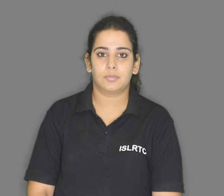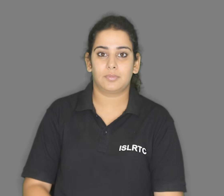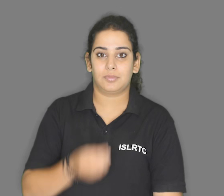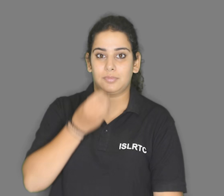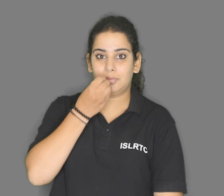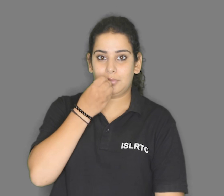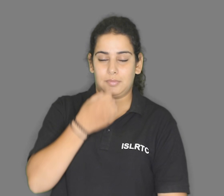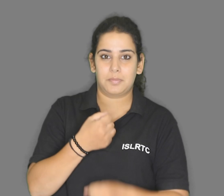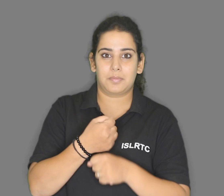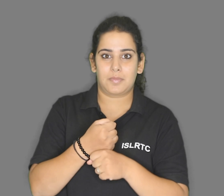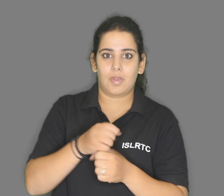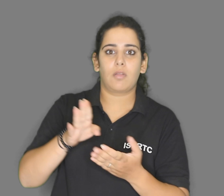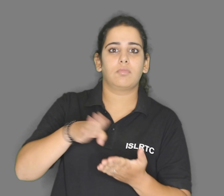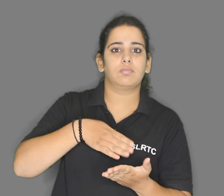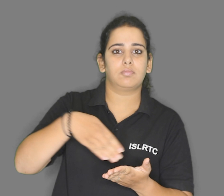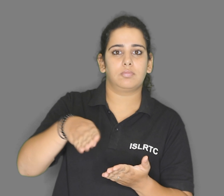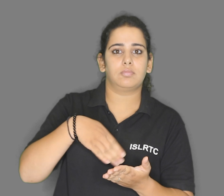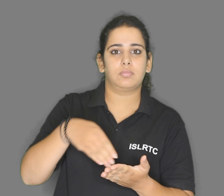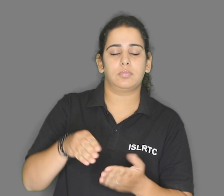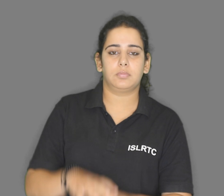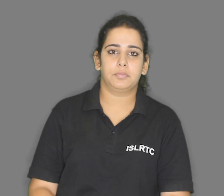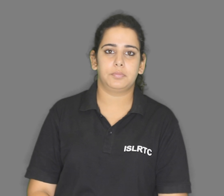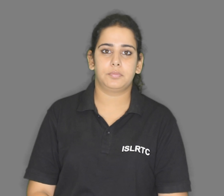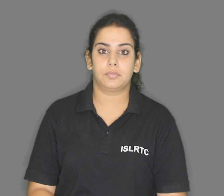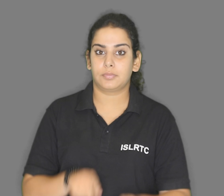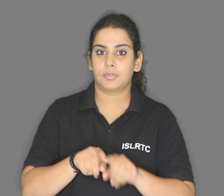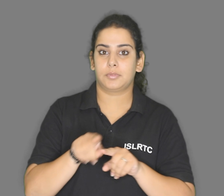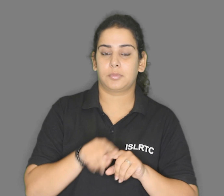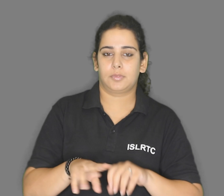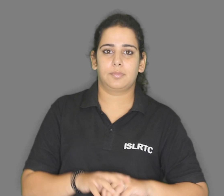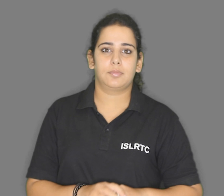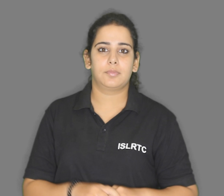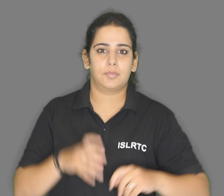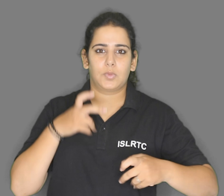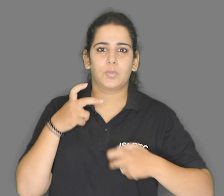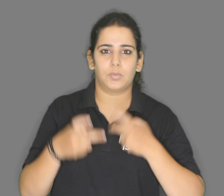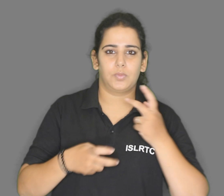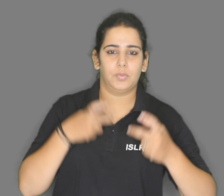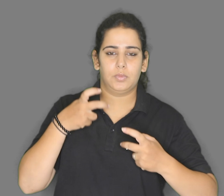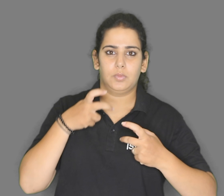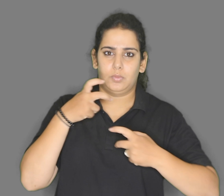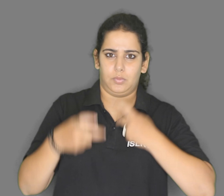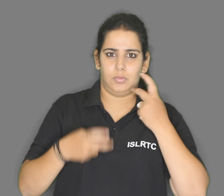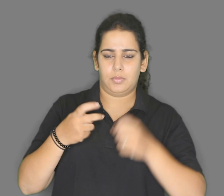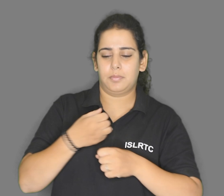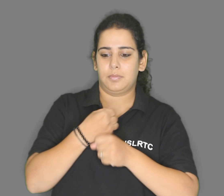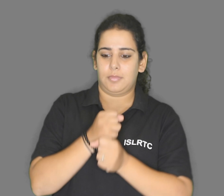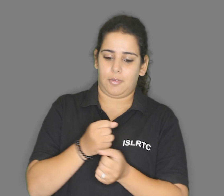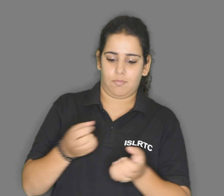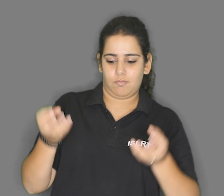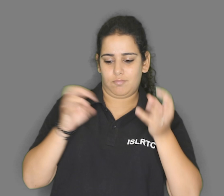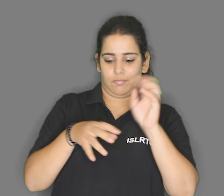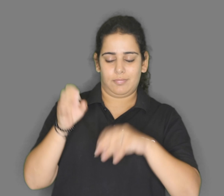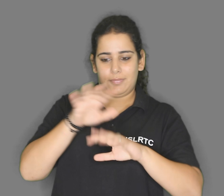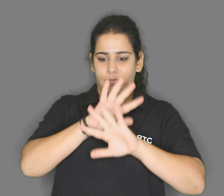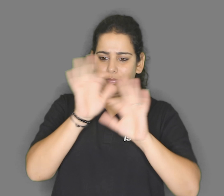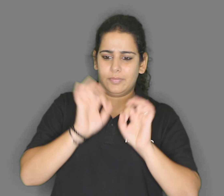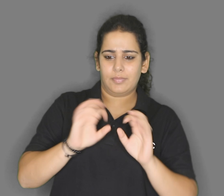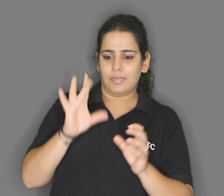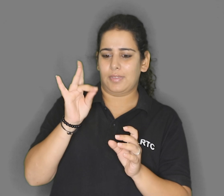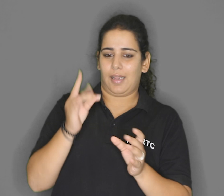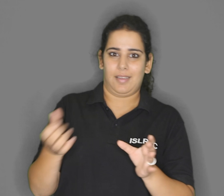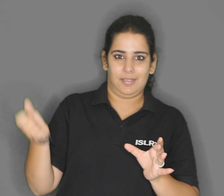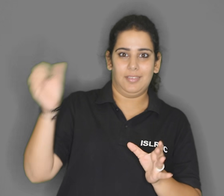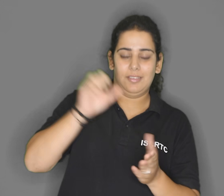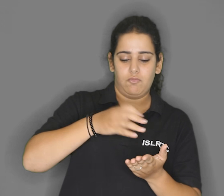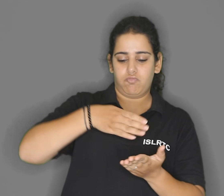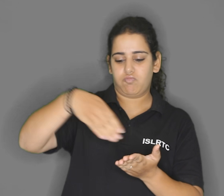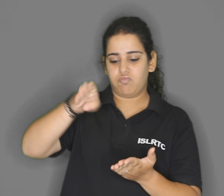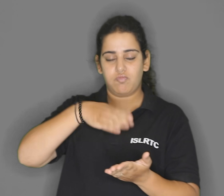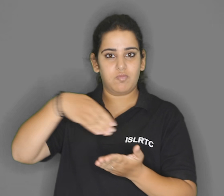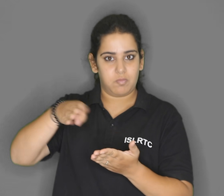Spaghetti Pasta made in solid strings, between macaroni and vermicelli in thickness